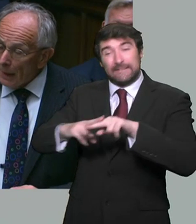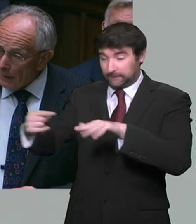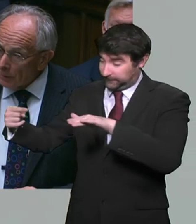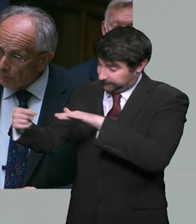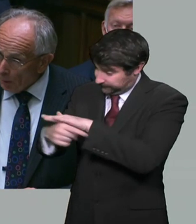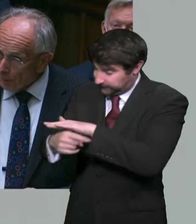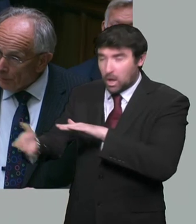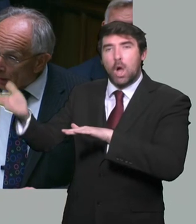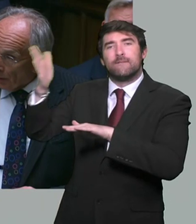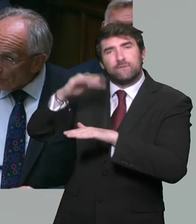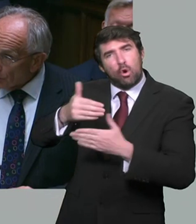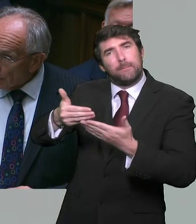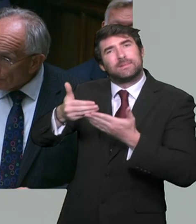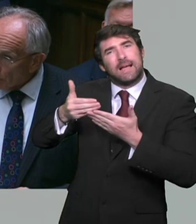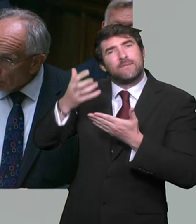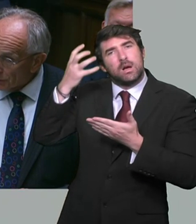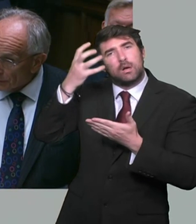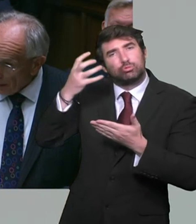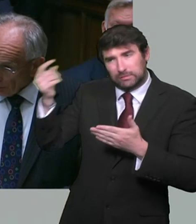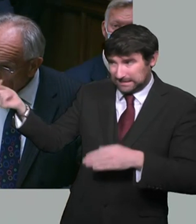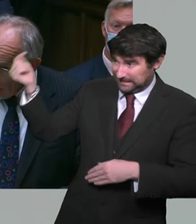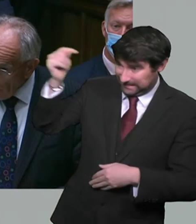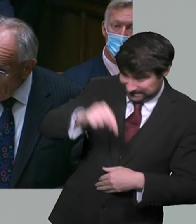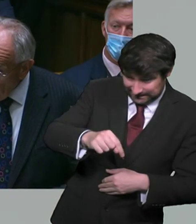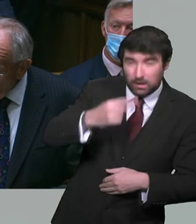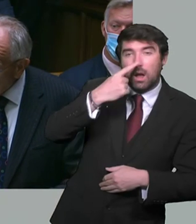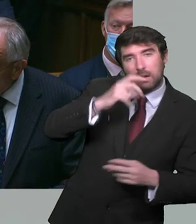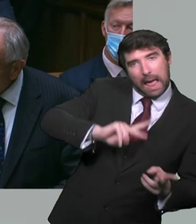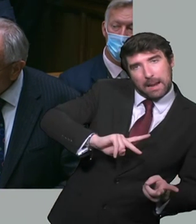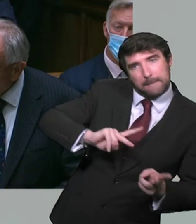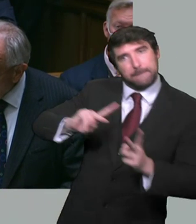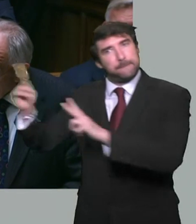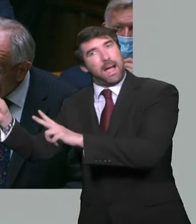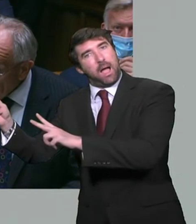The Bill would end the problem of people coming across the channel.